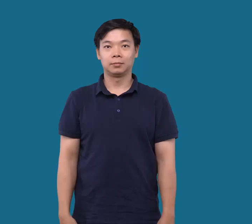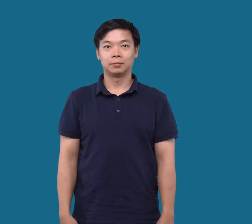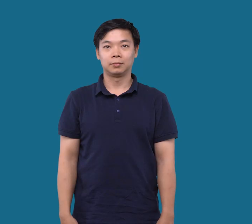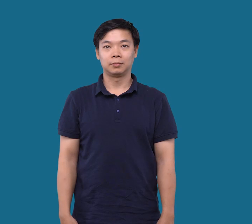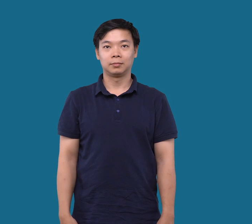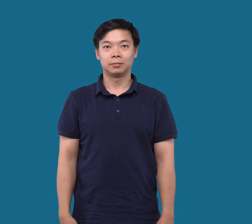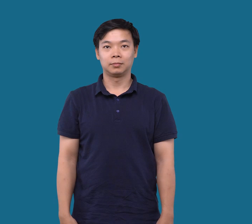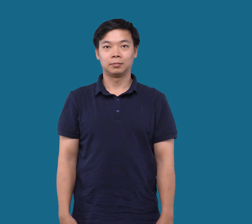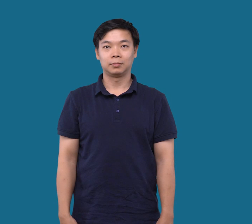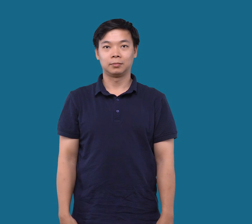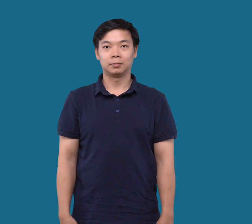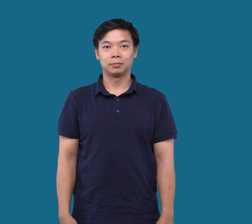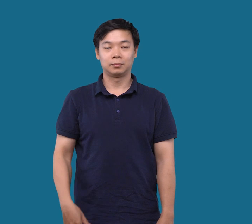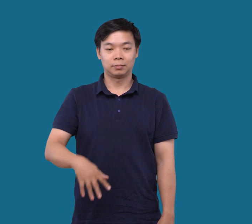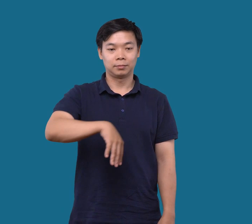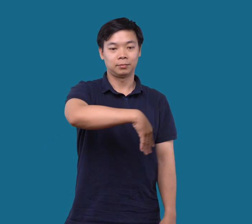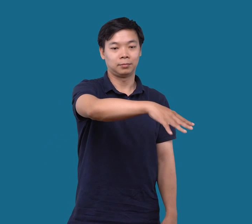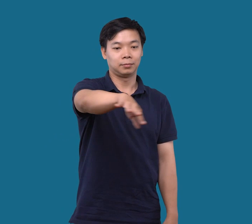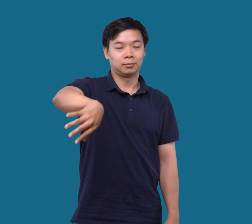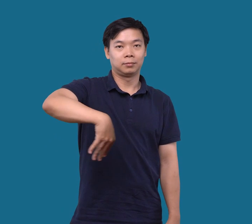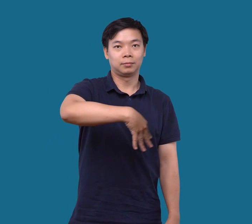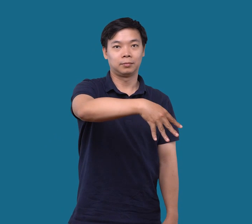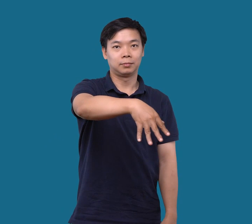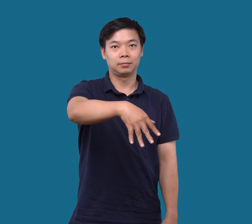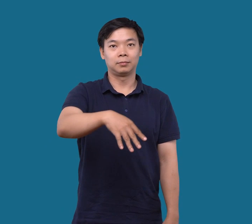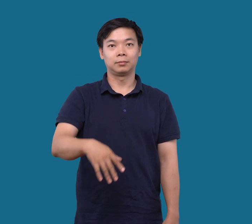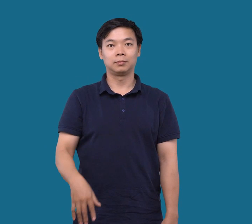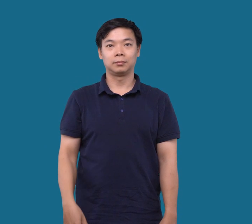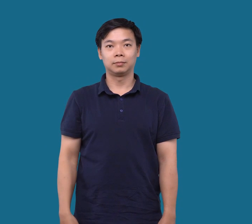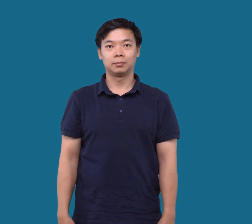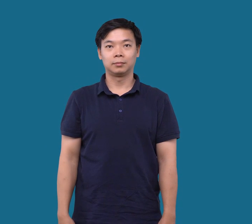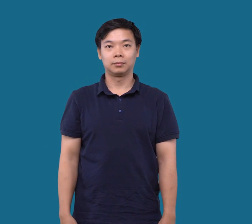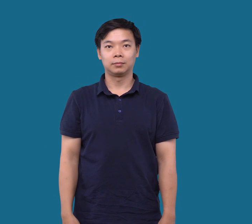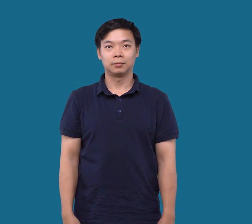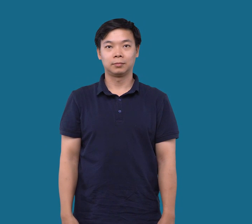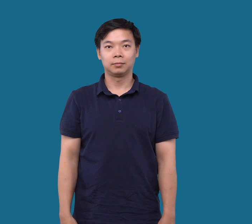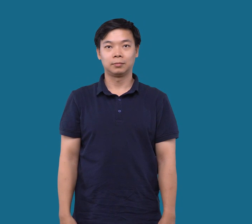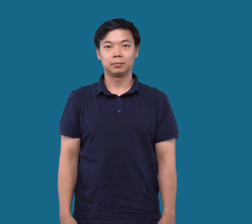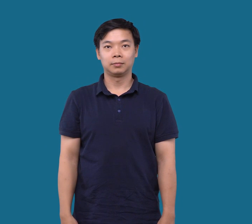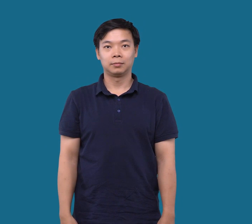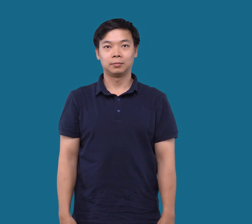không gian